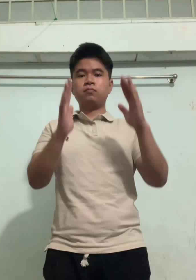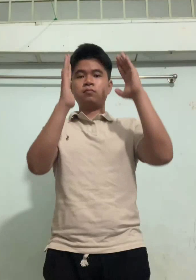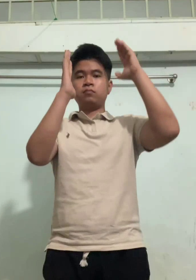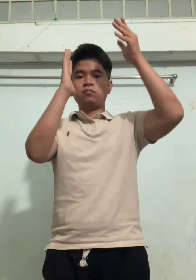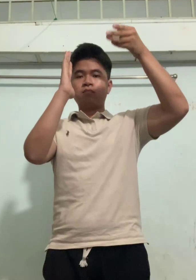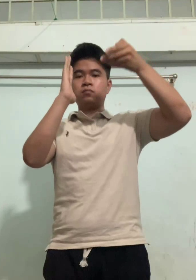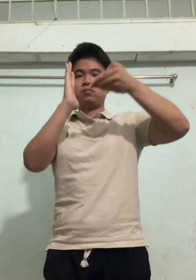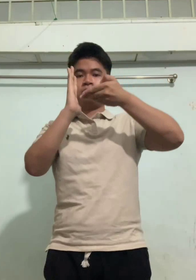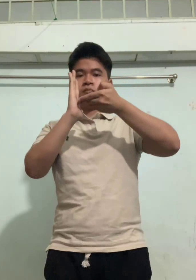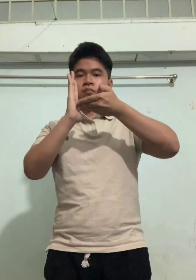gioi thieu